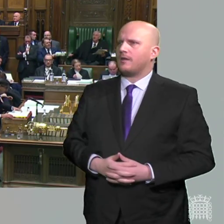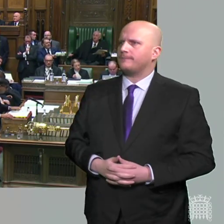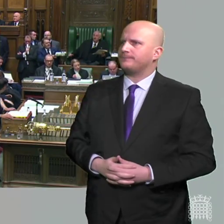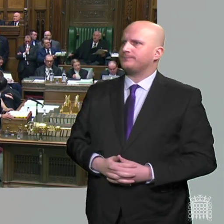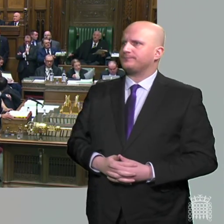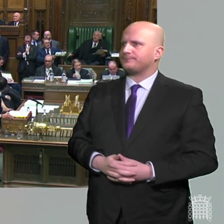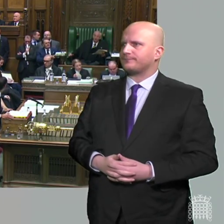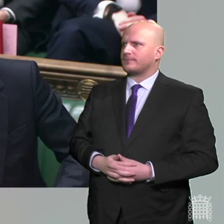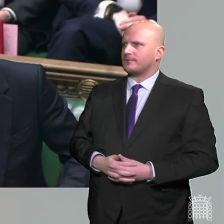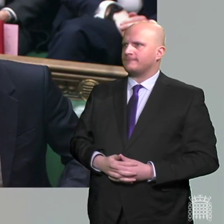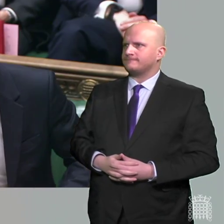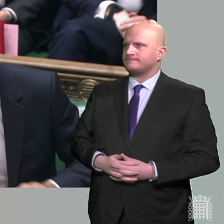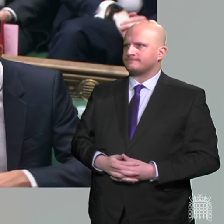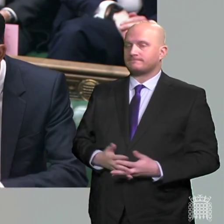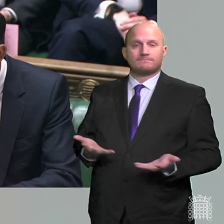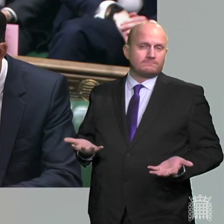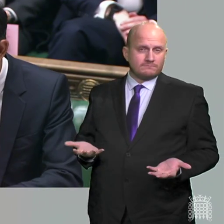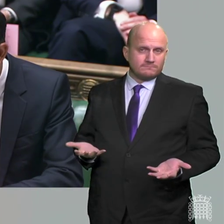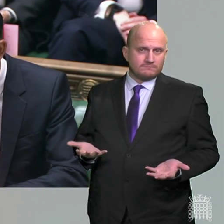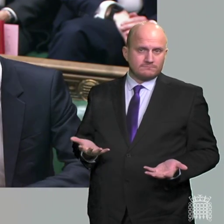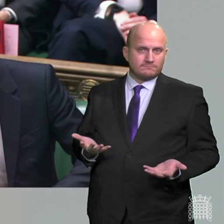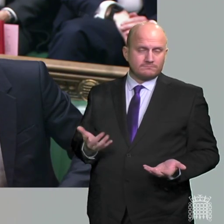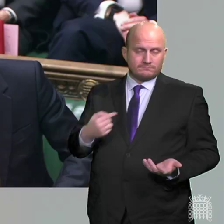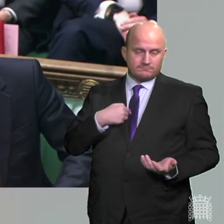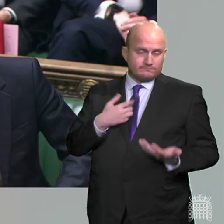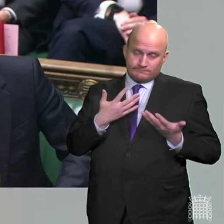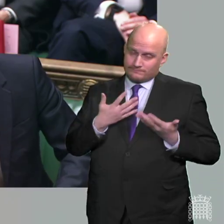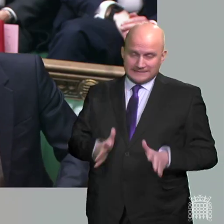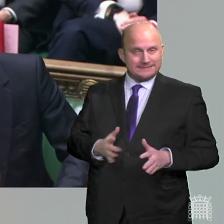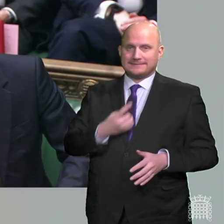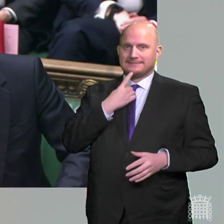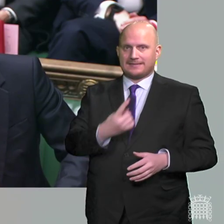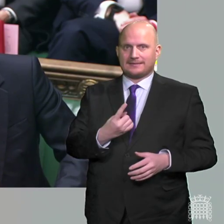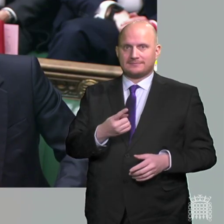We have been clear that the current service is simply not acceptable.